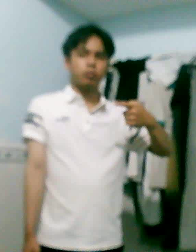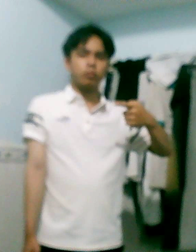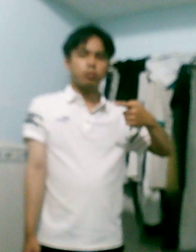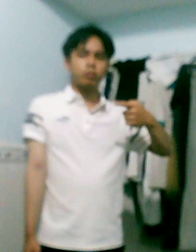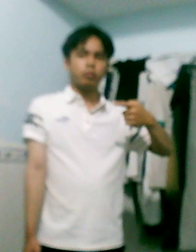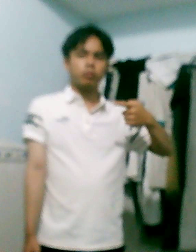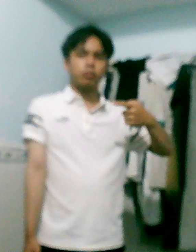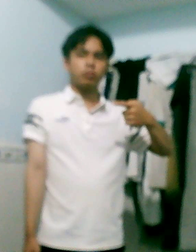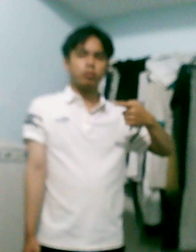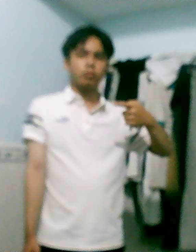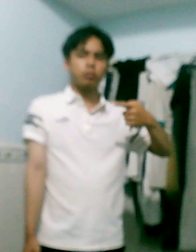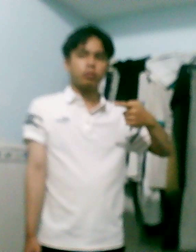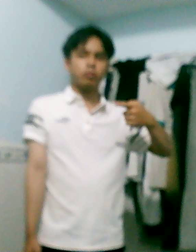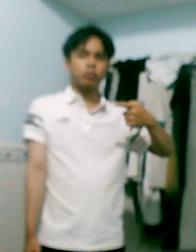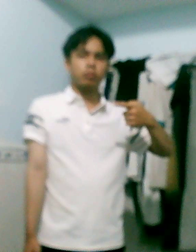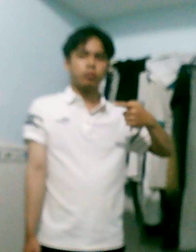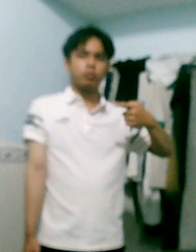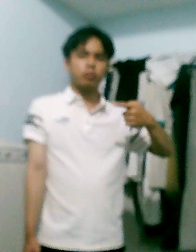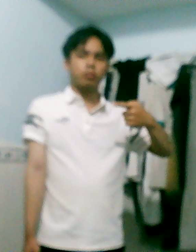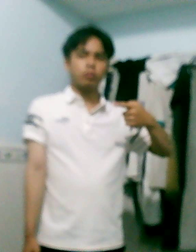g